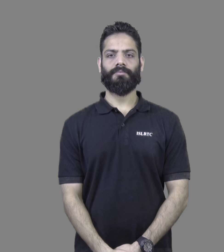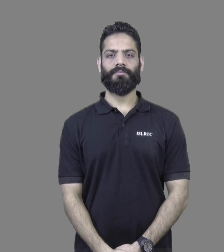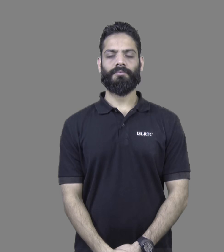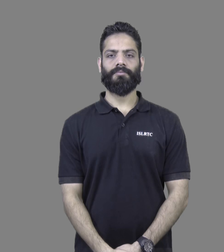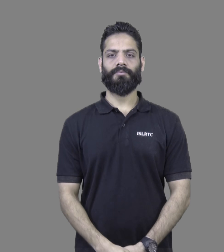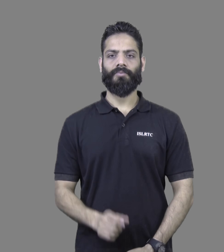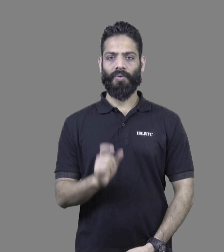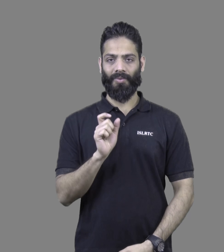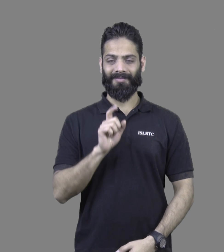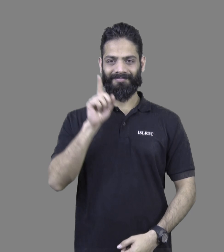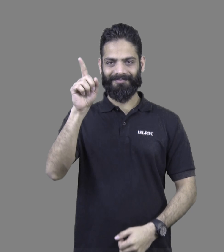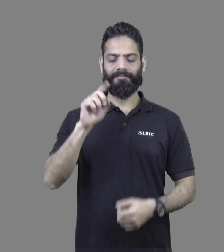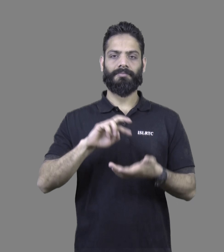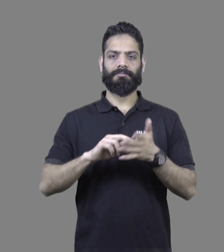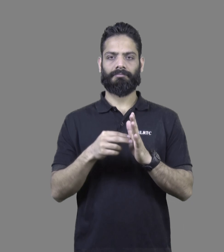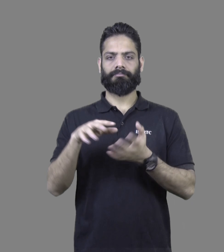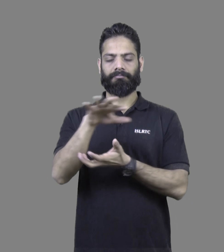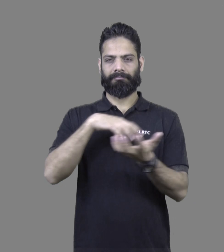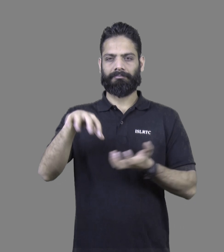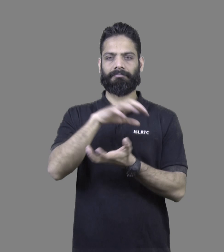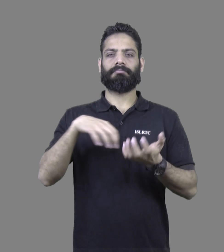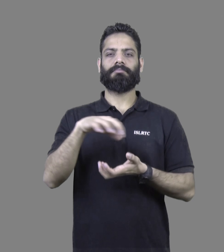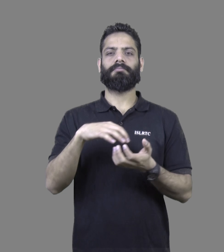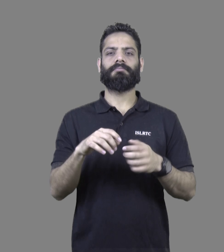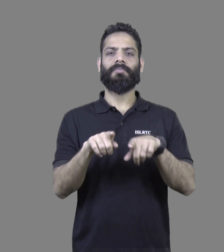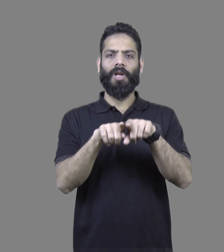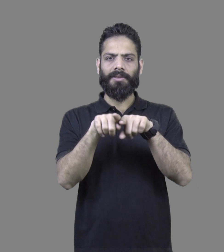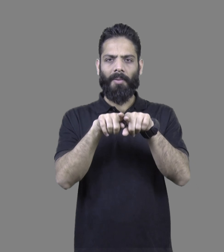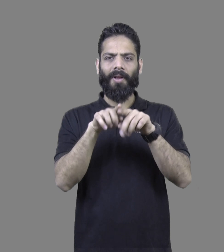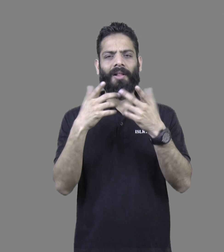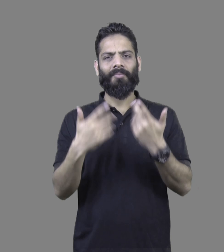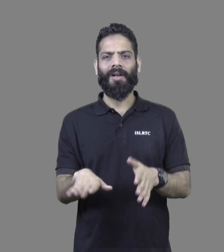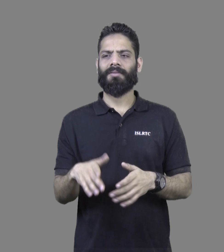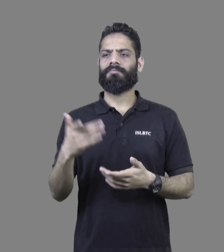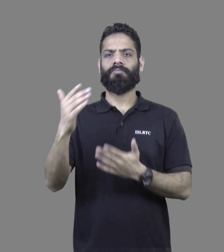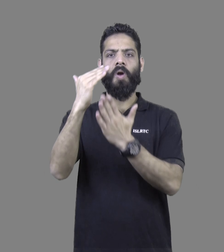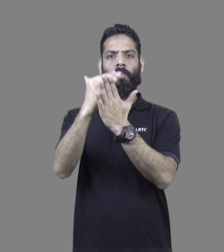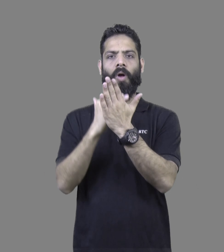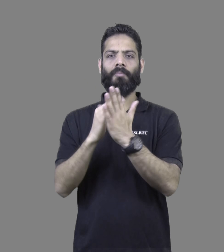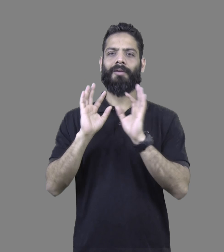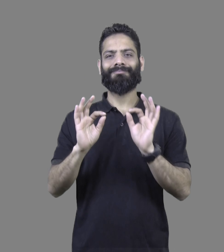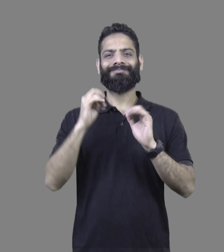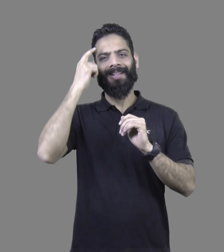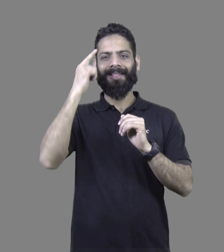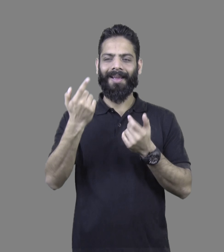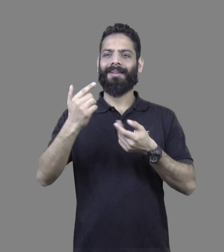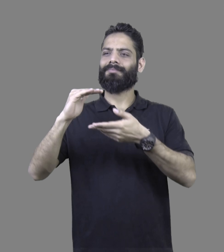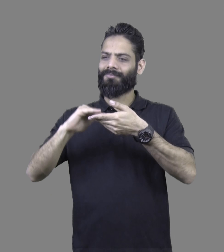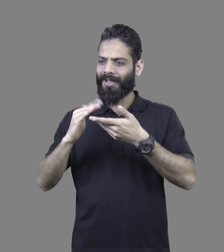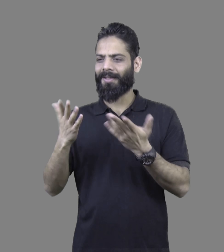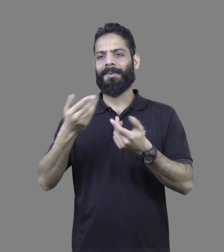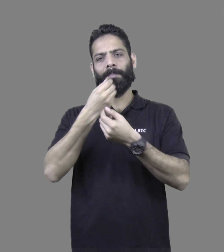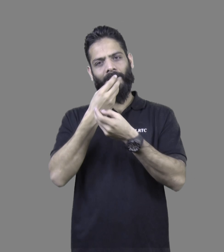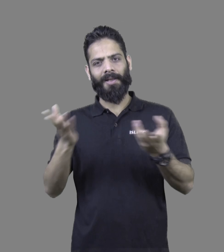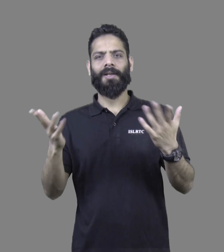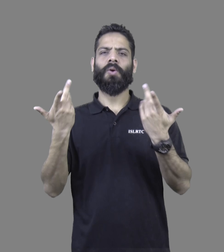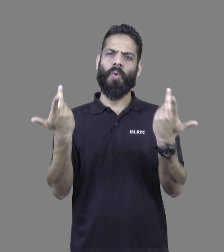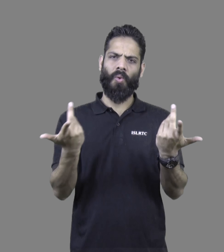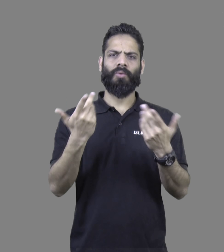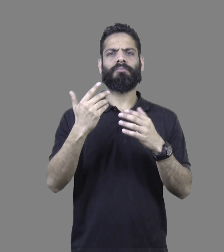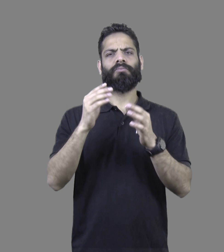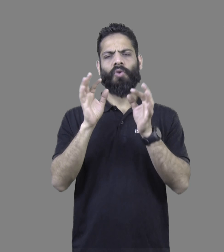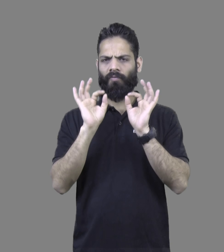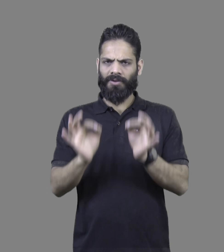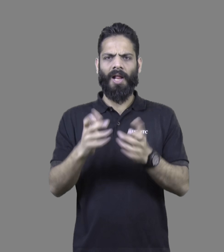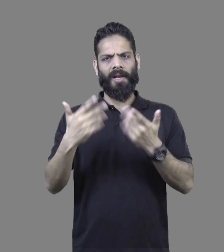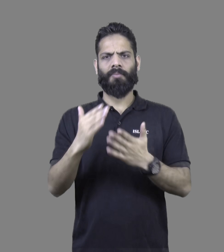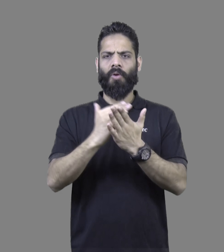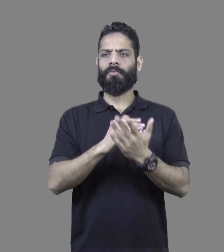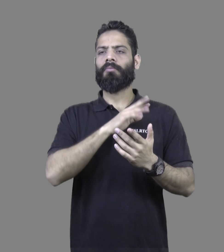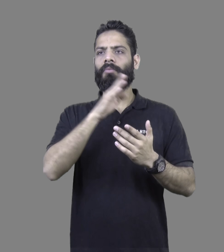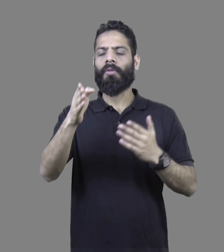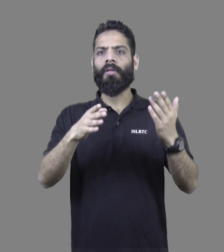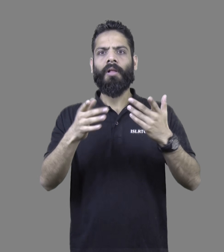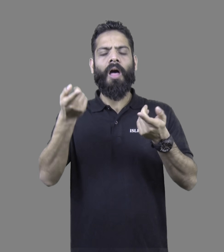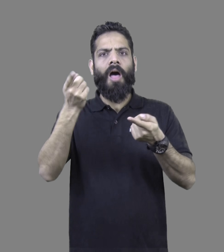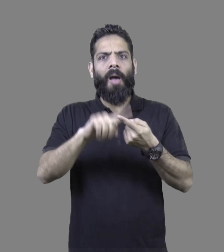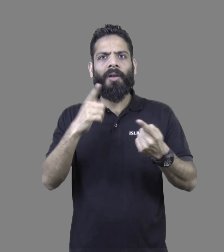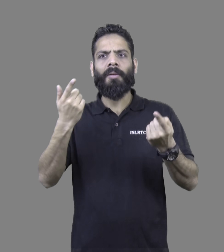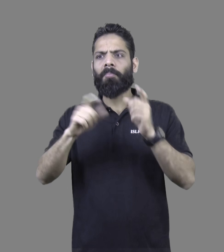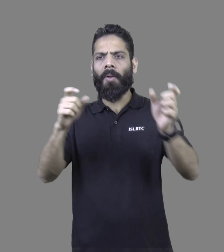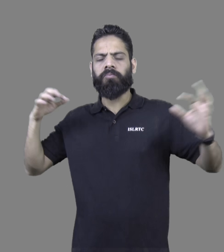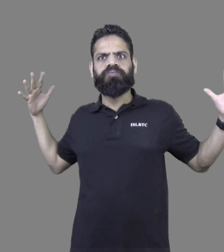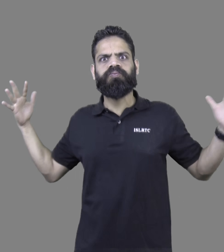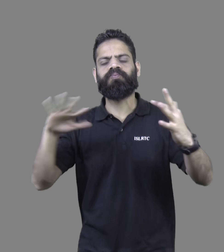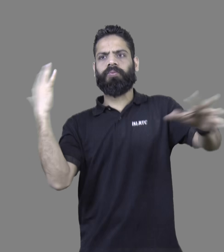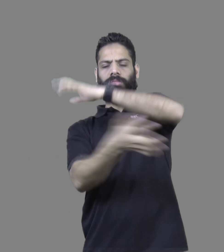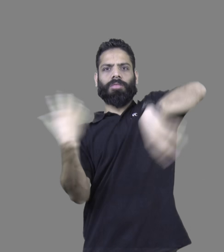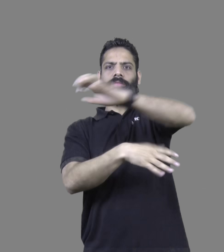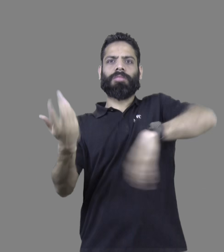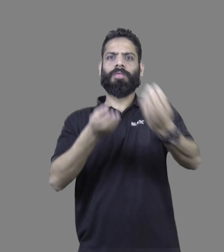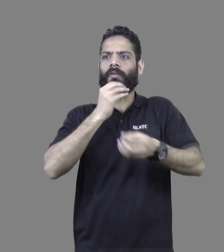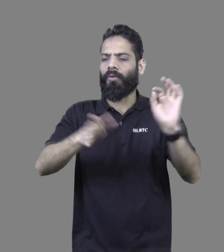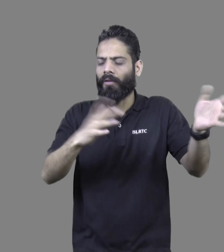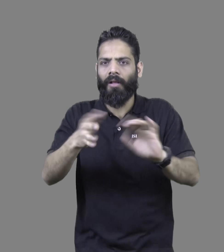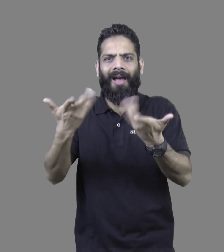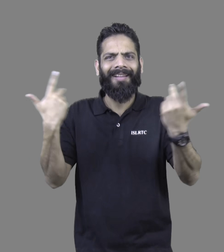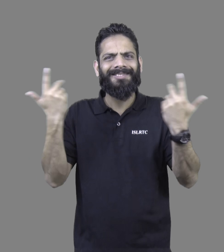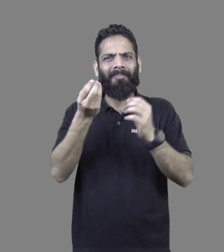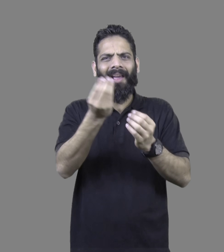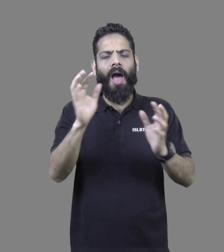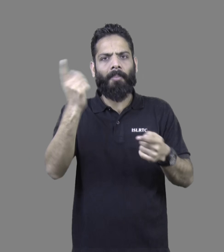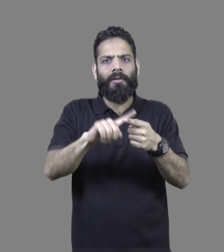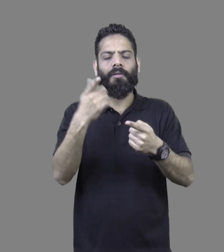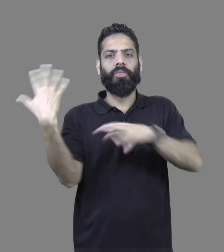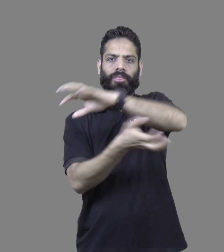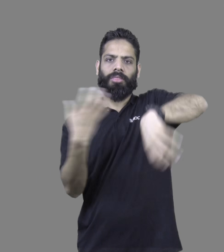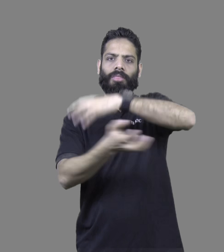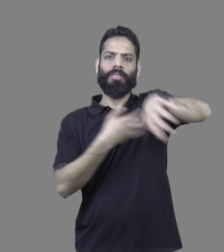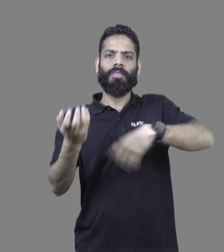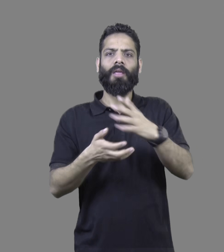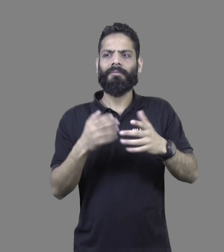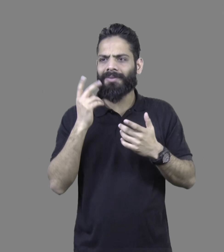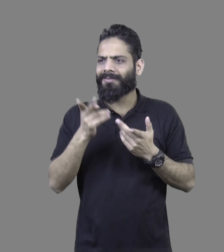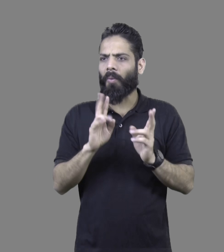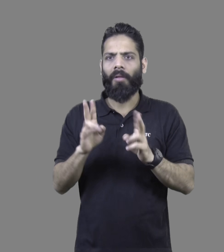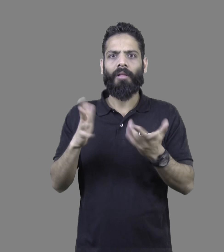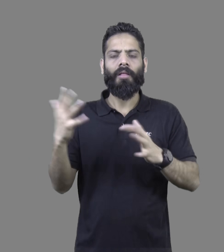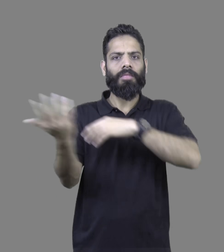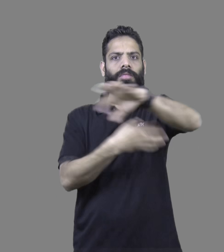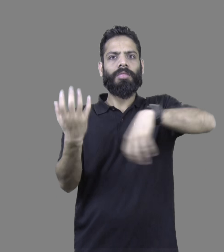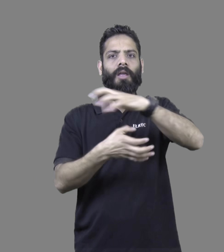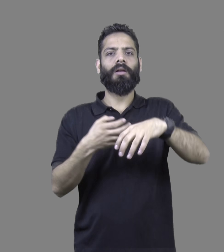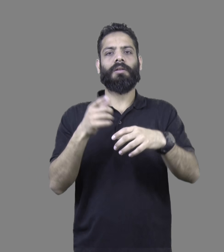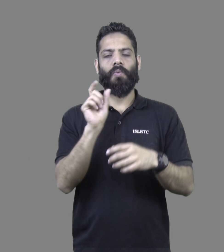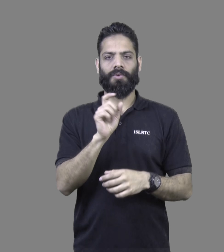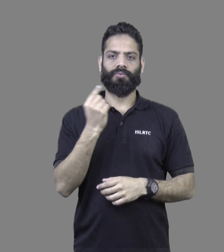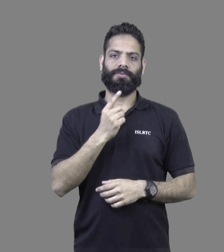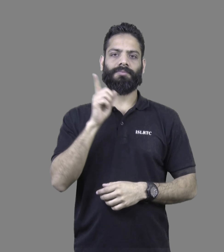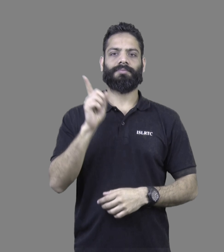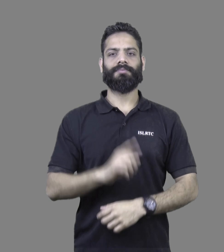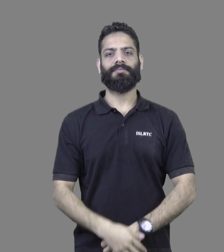Chaos Disorder Disarray Mayhem